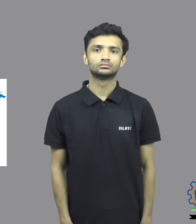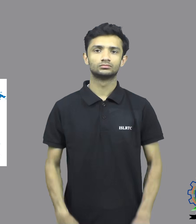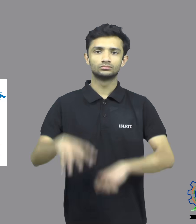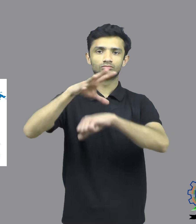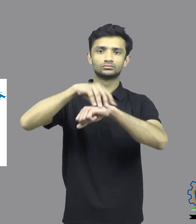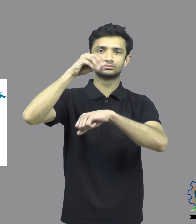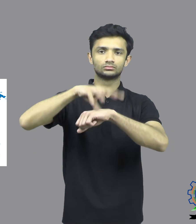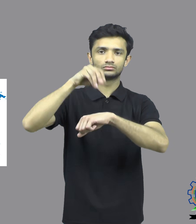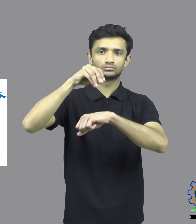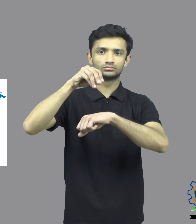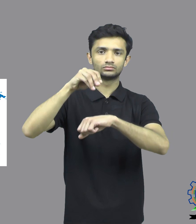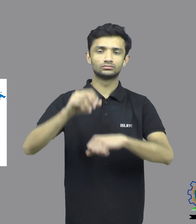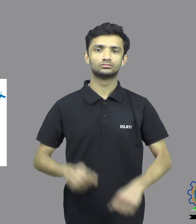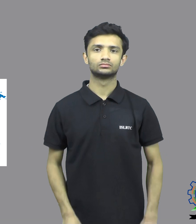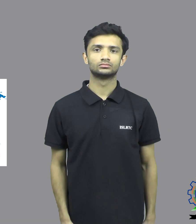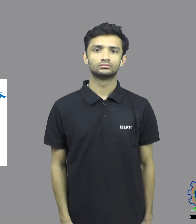Sweden